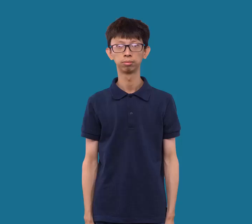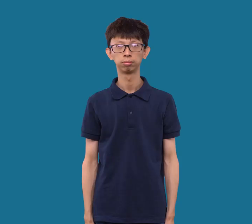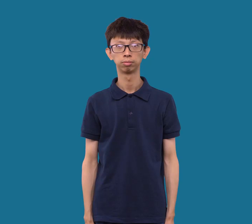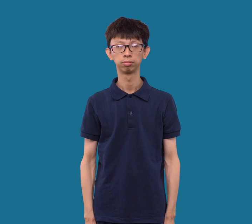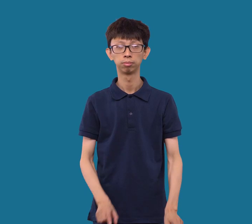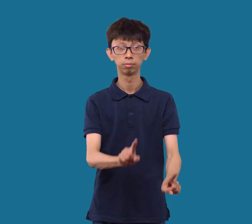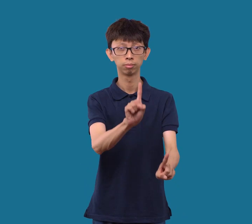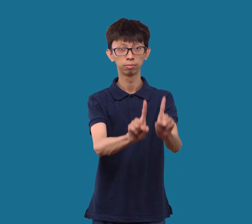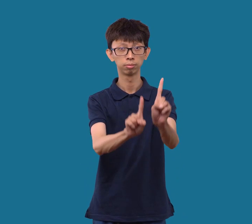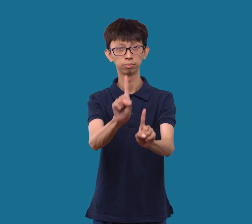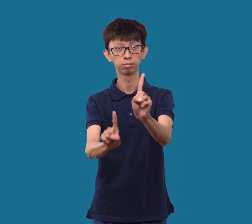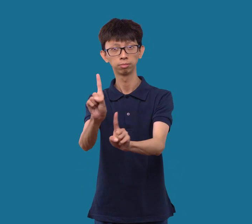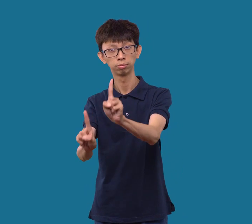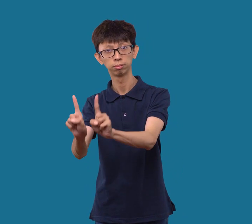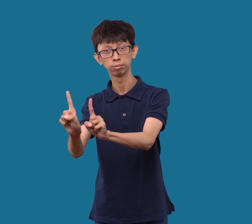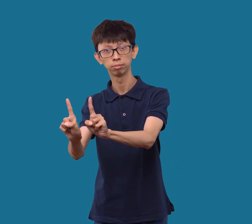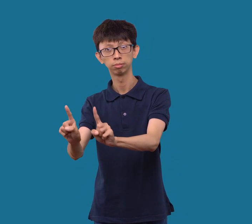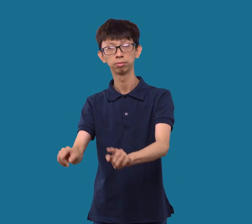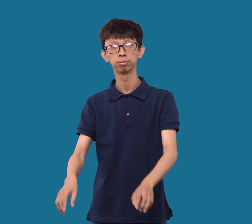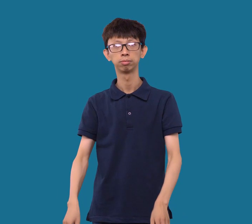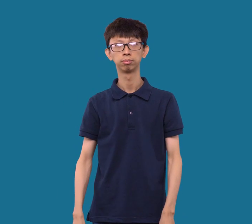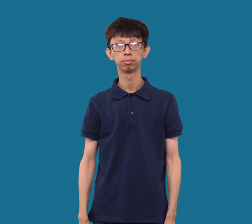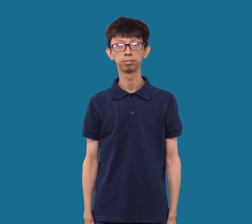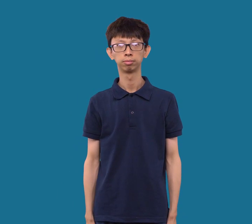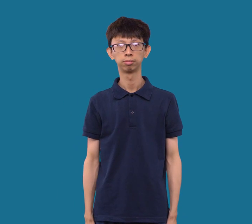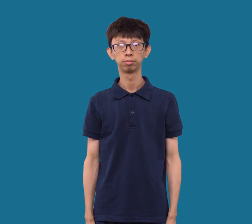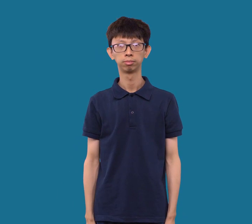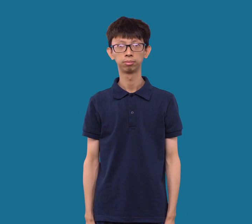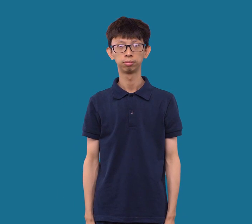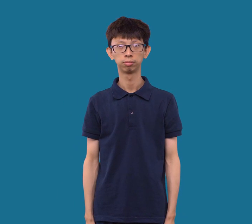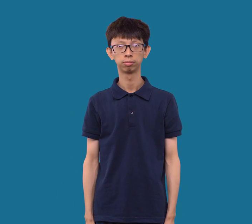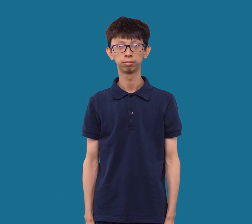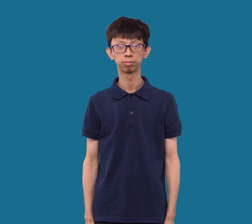khu rừng